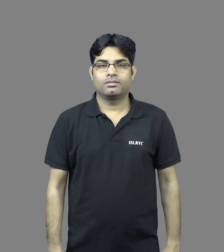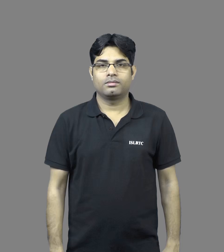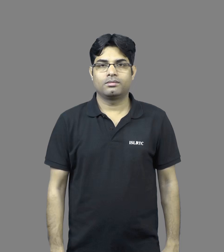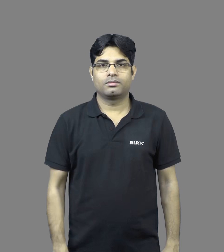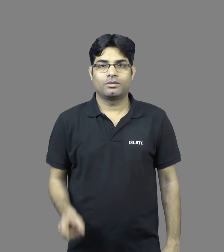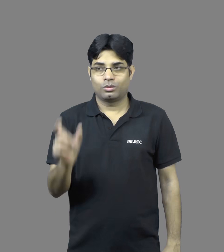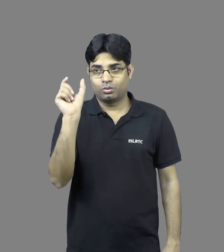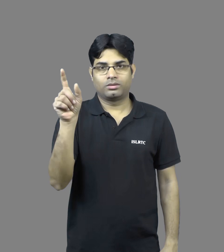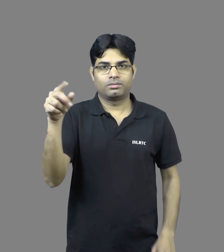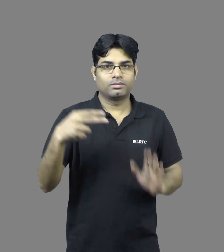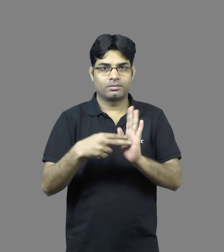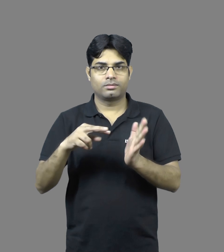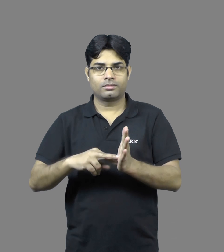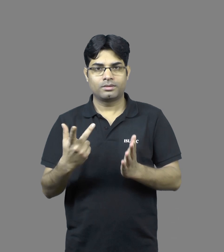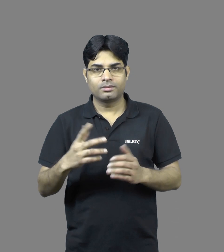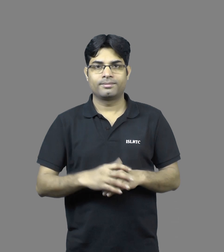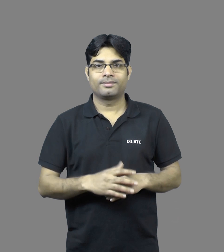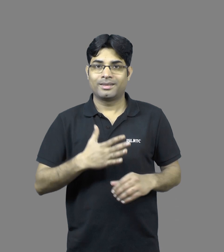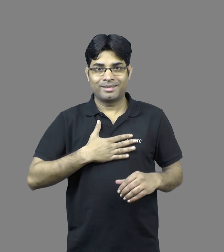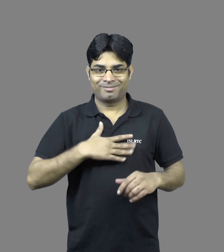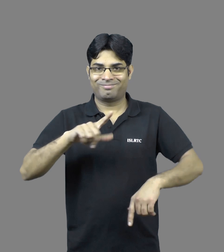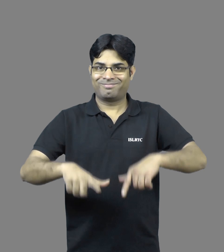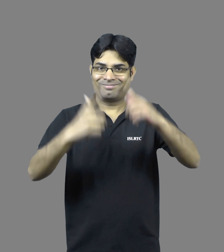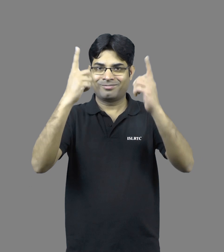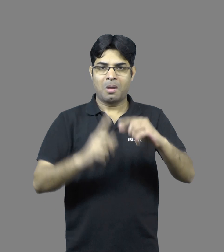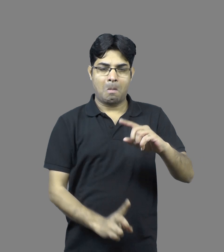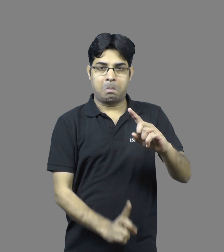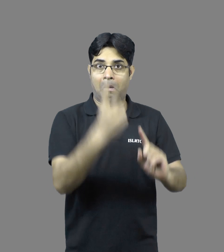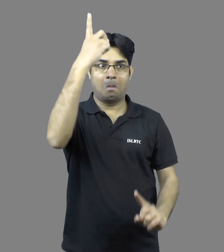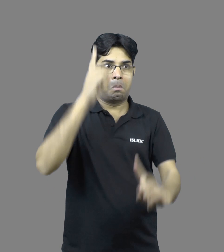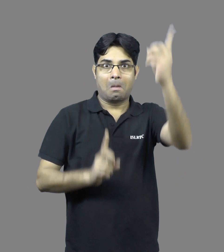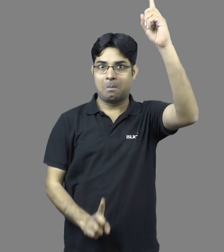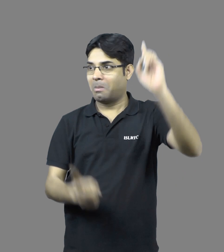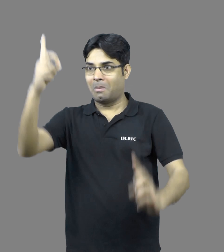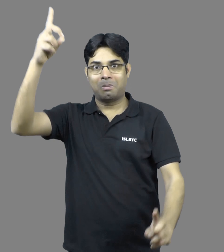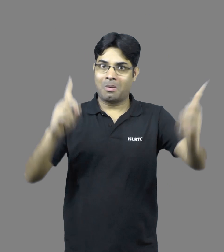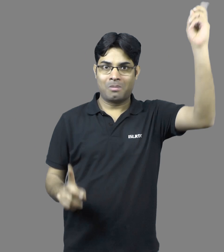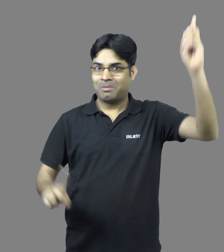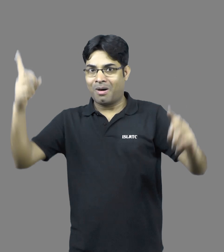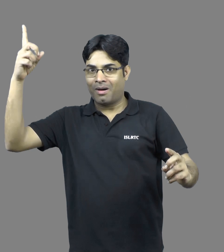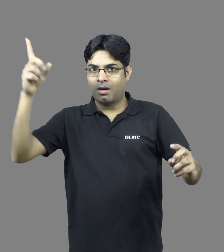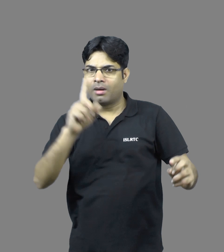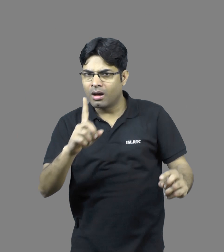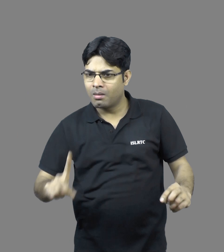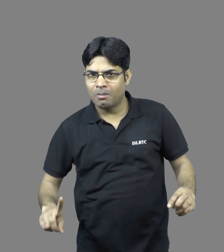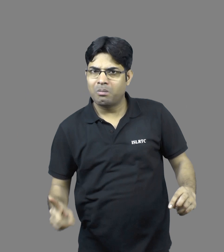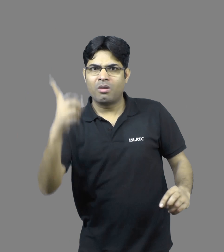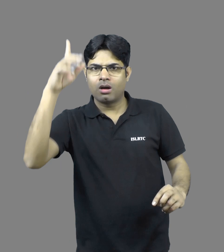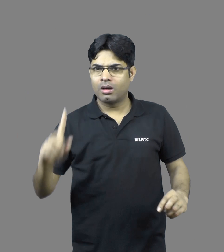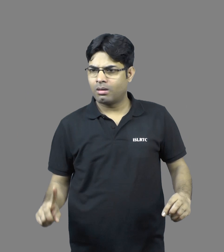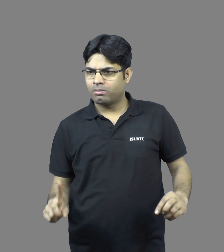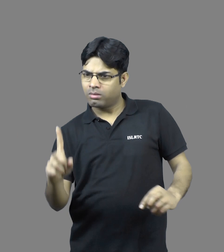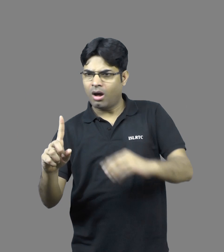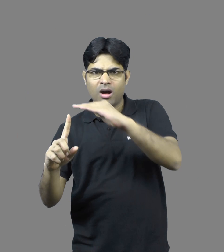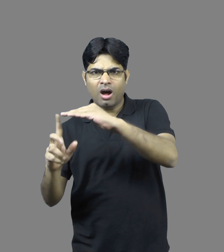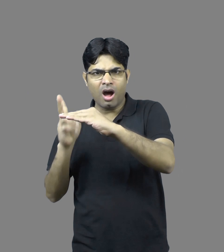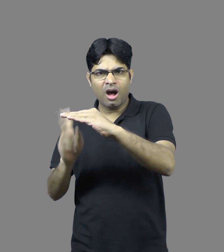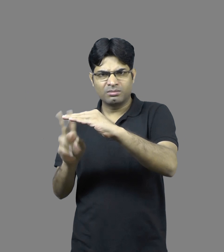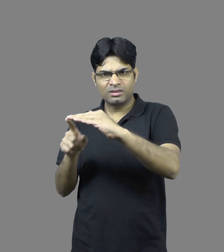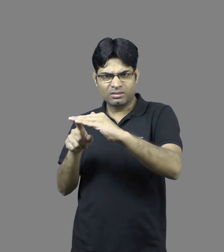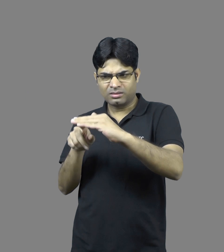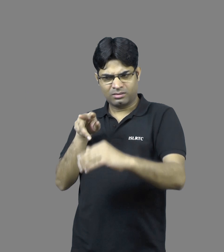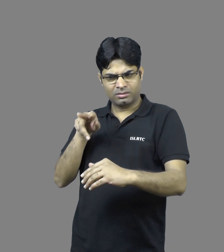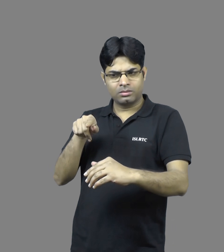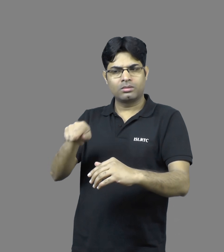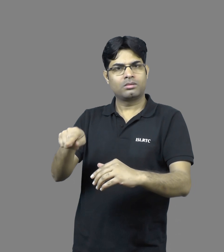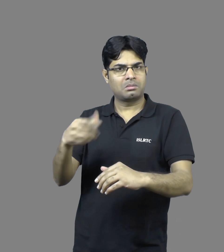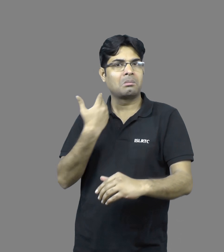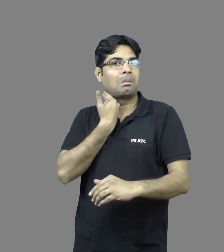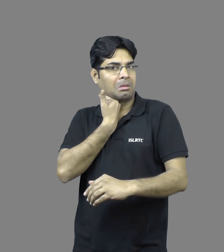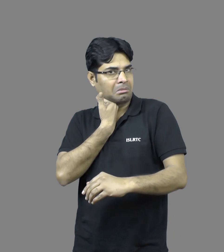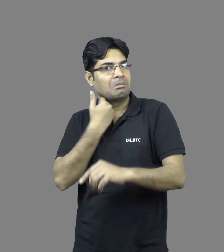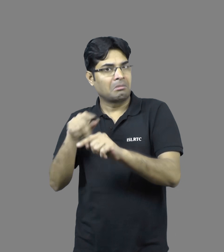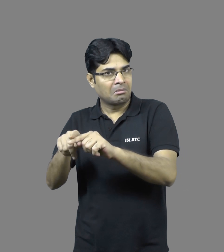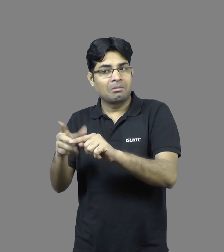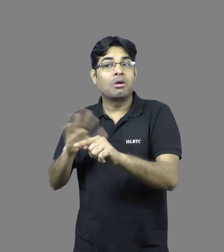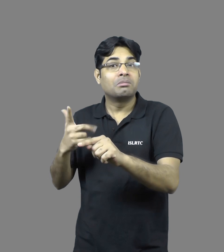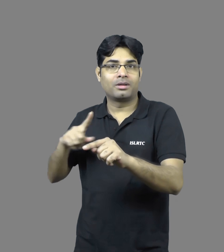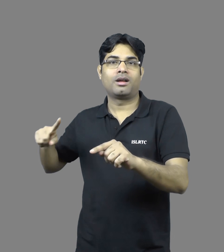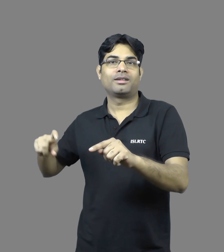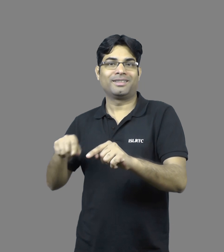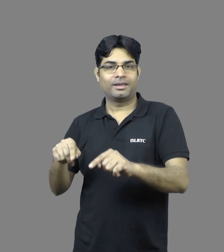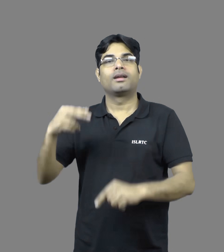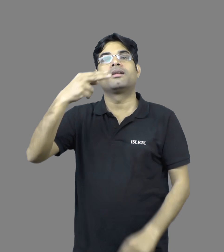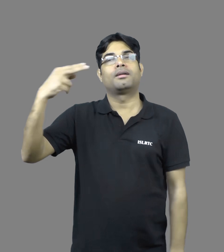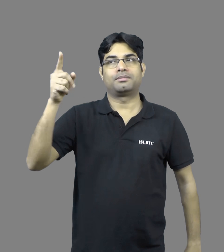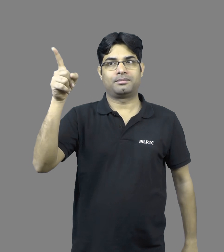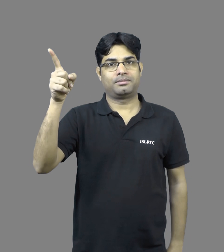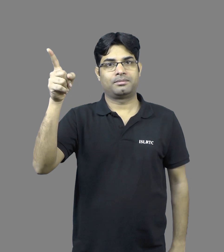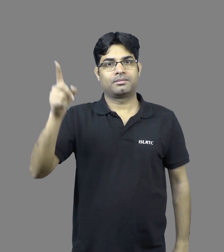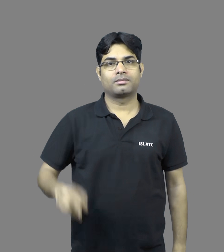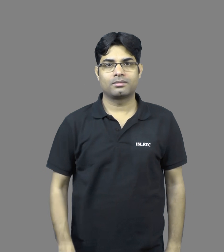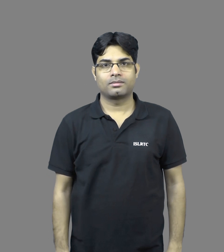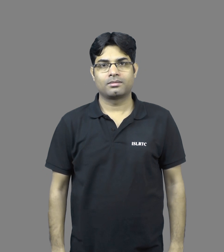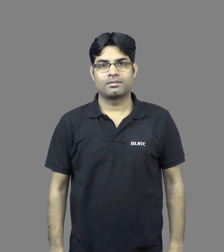Stunting or Reduced Growth